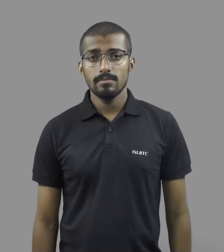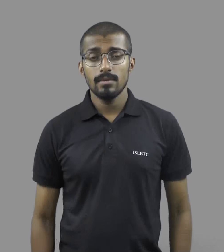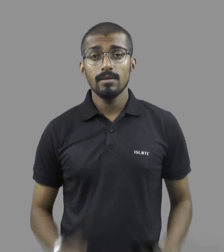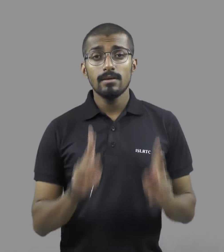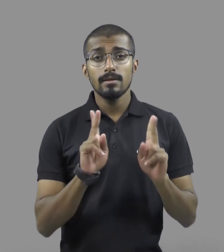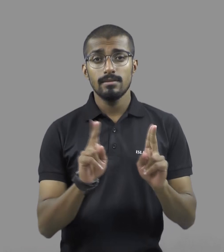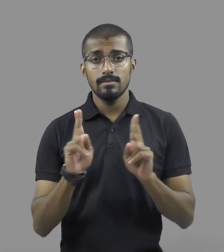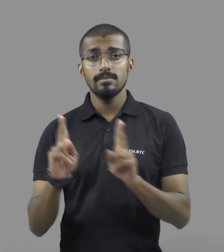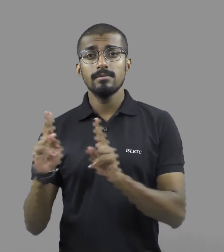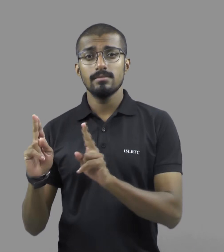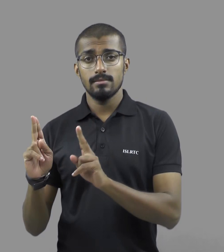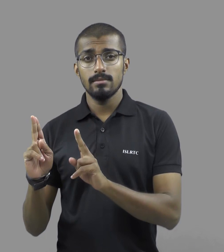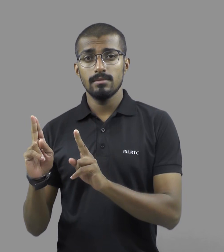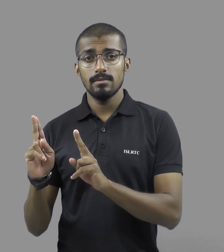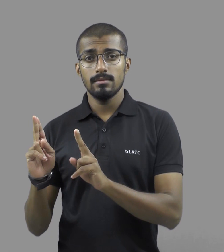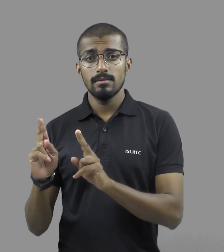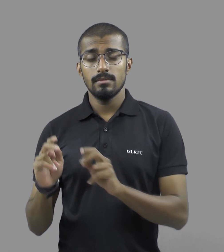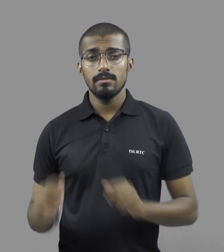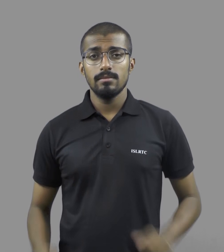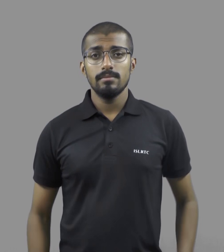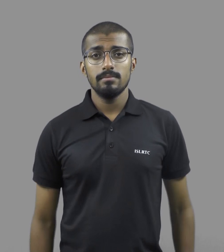Edit